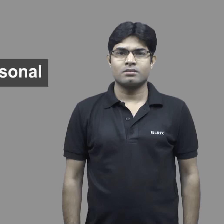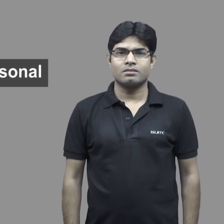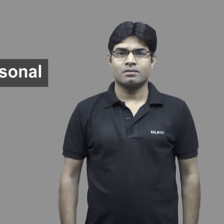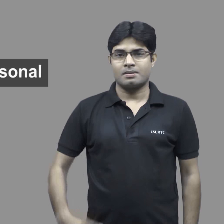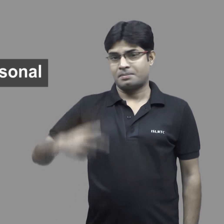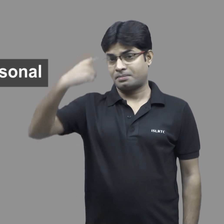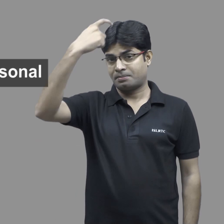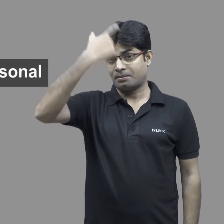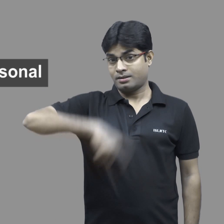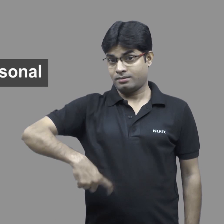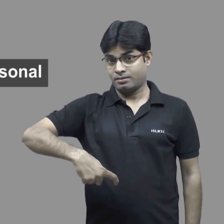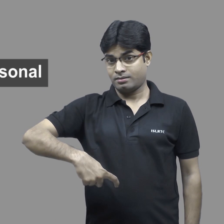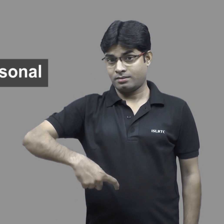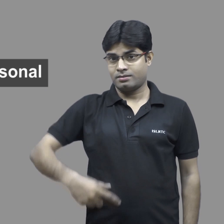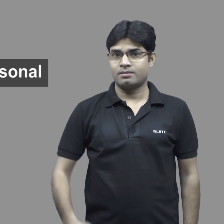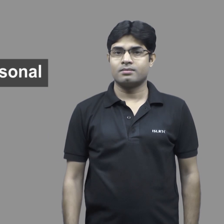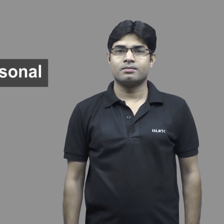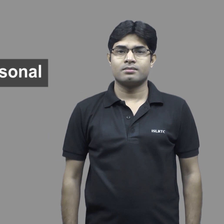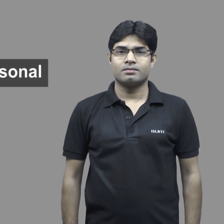Personal